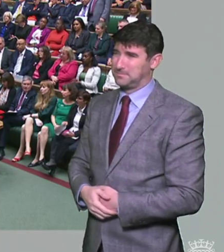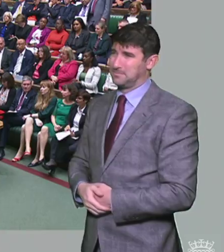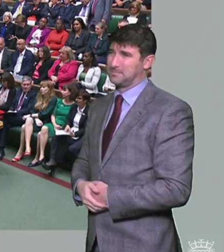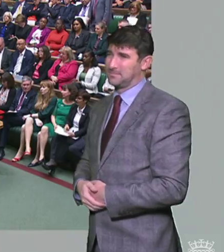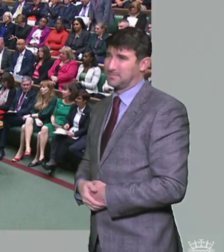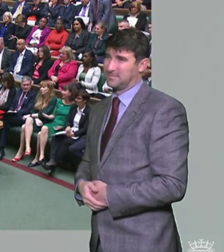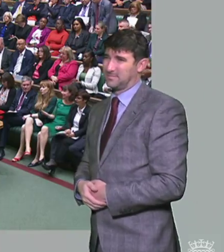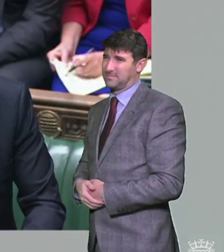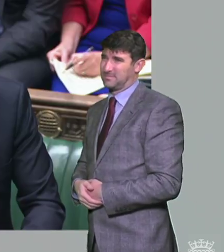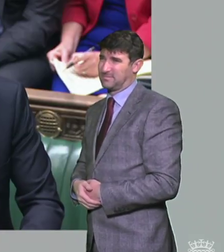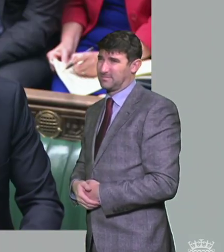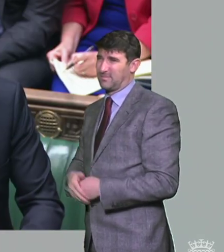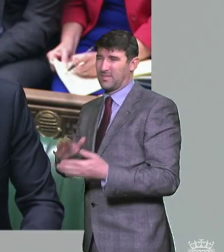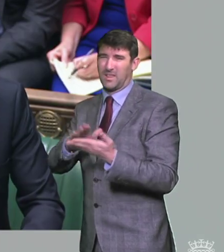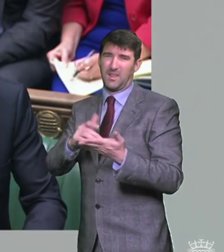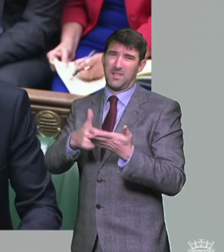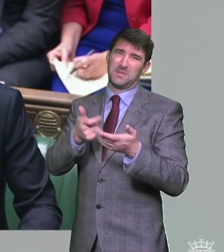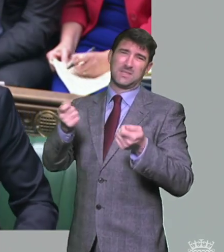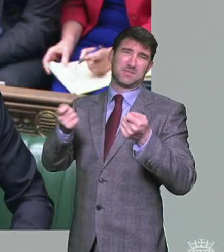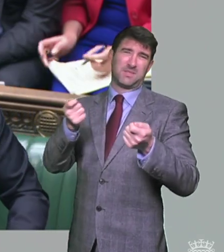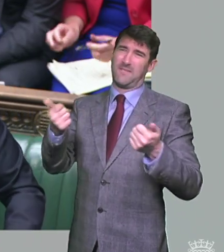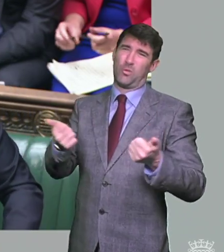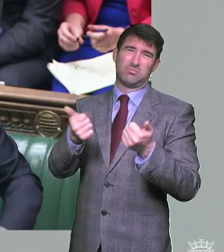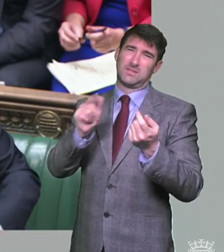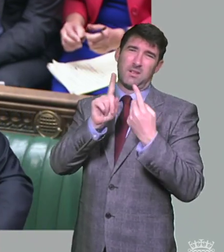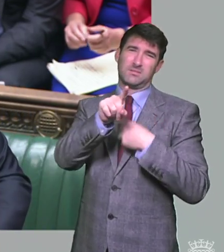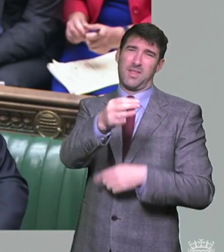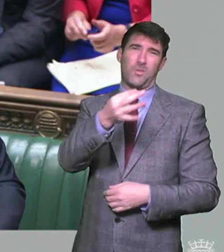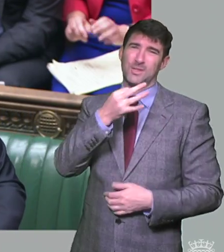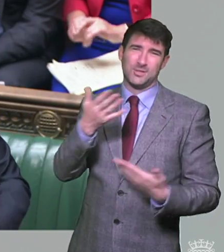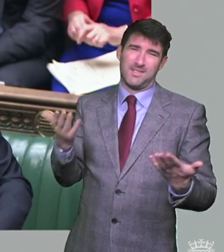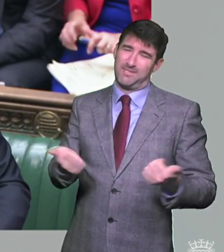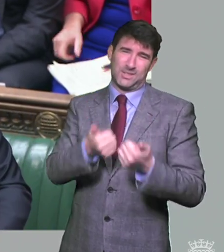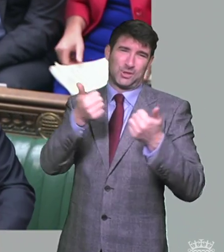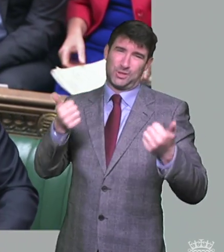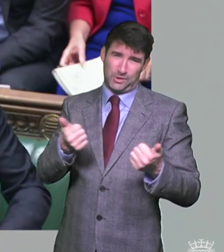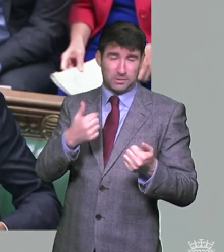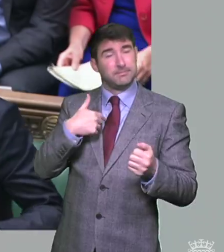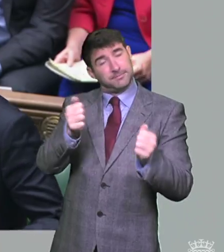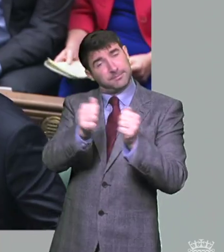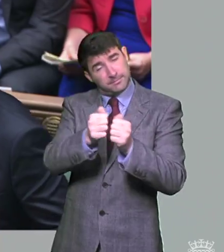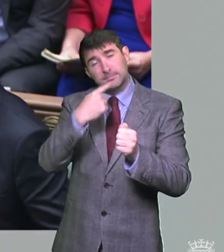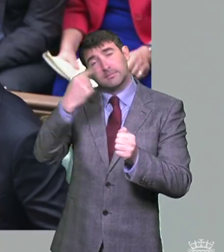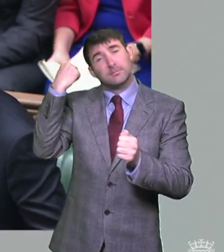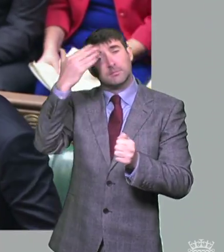We have already addressed that, but as I said in the summer, inflation is indeed the enemy.